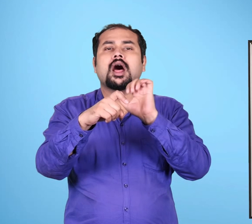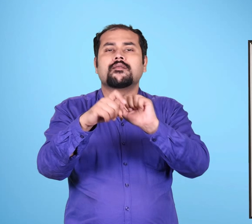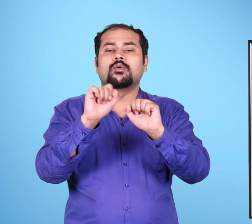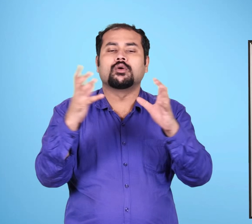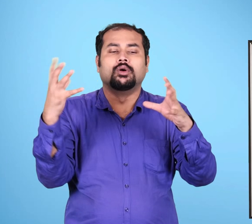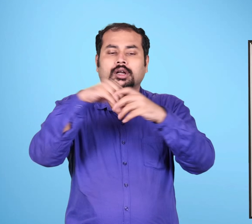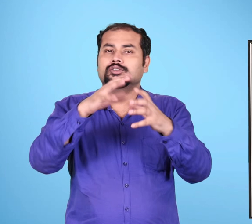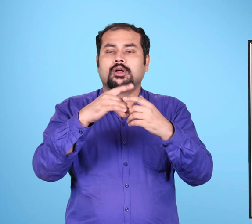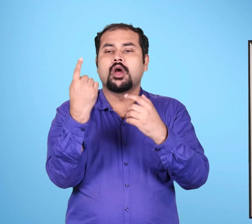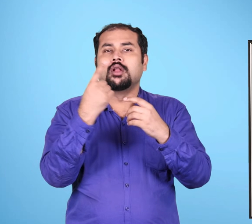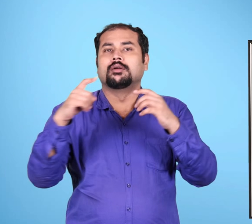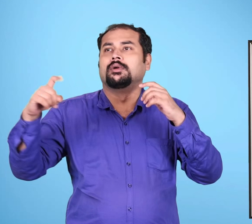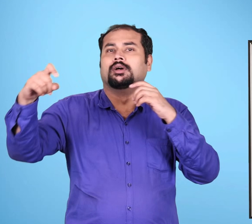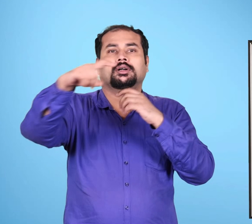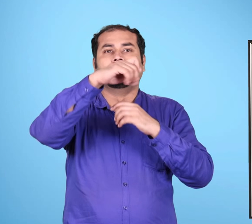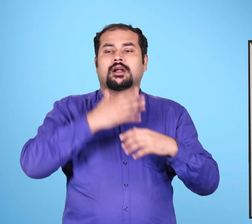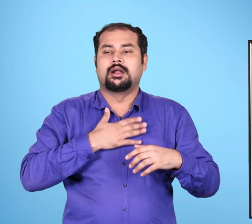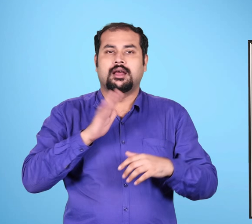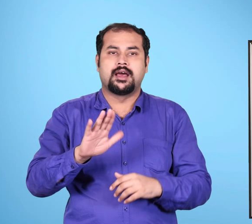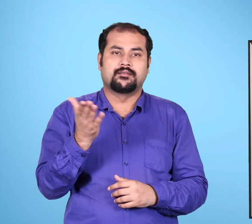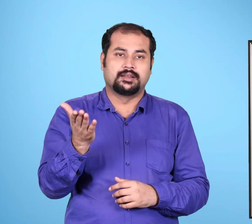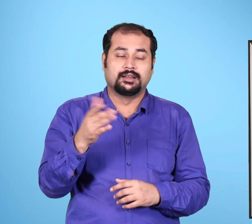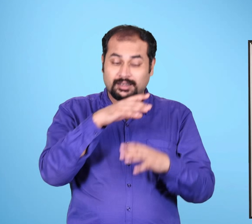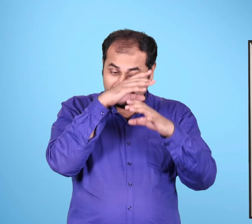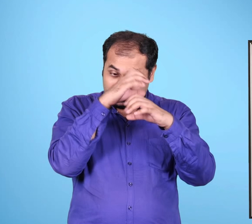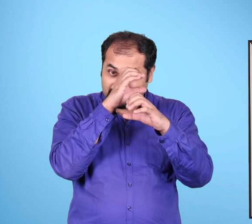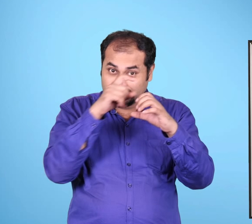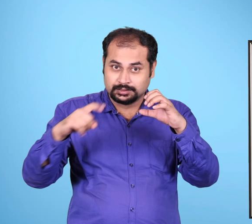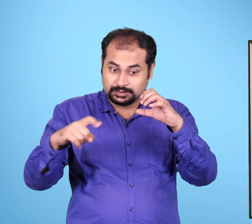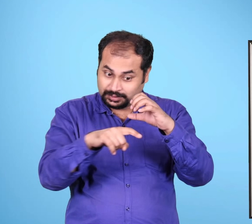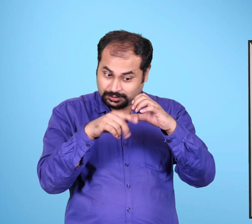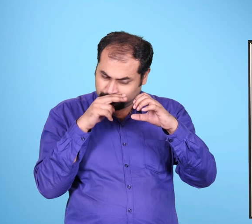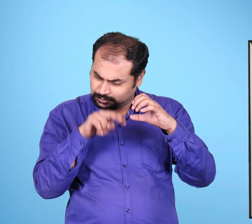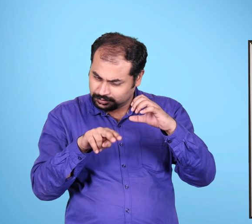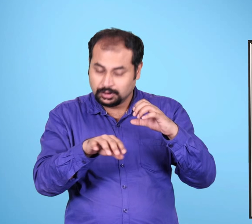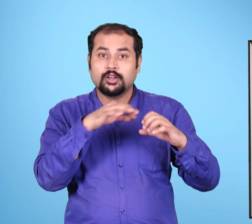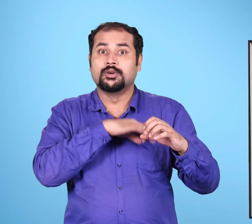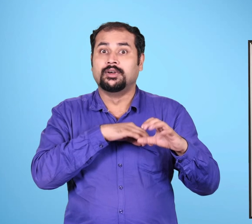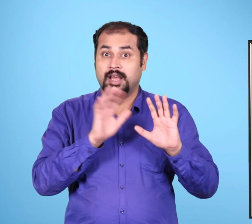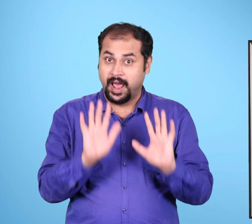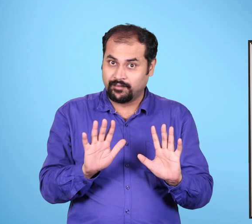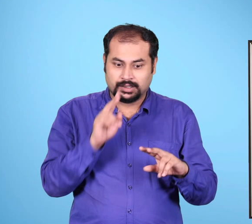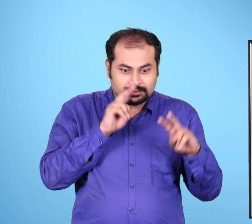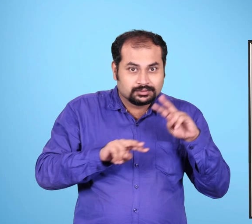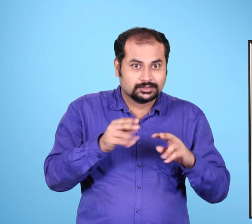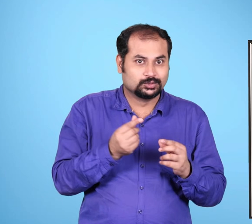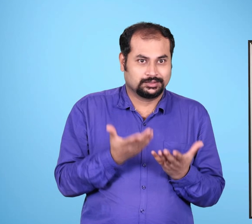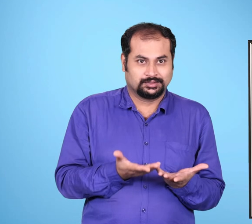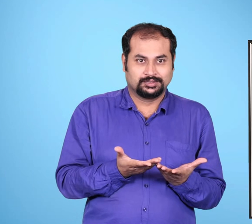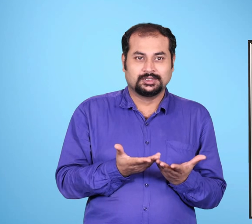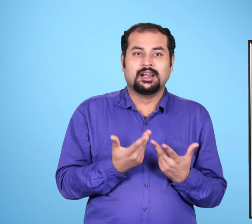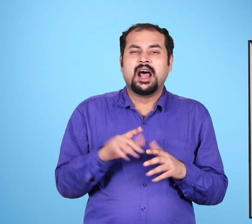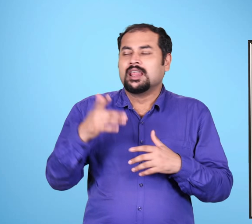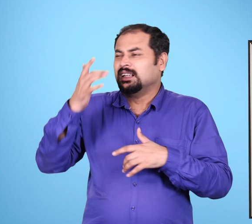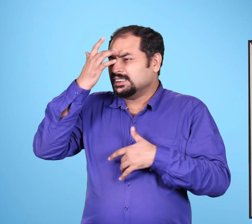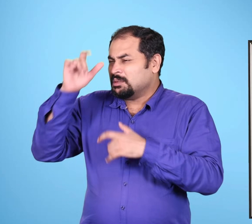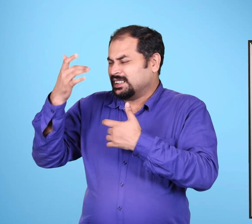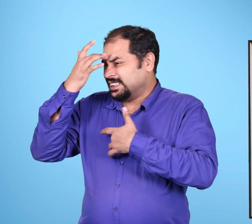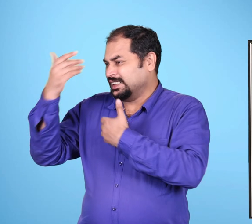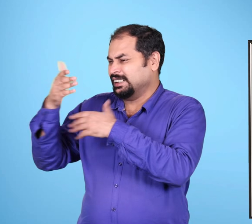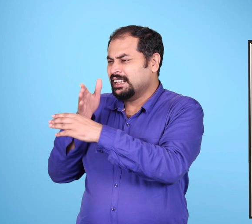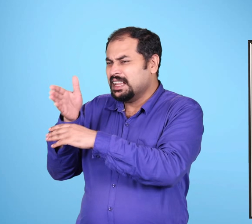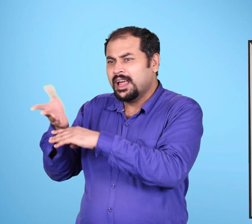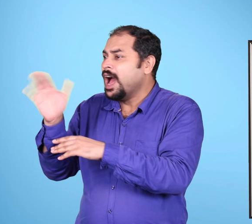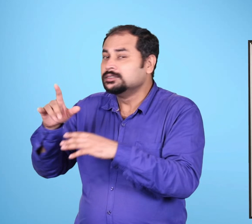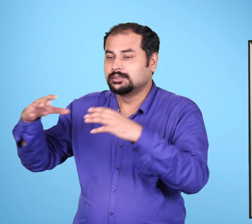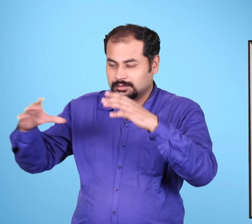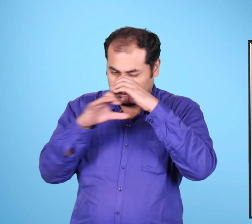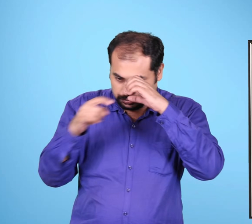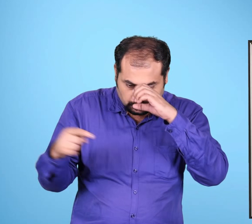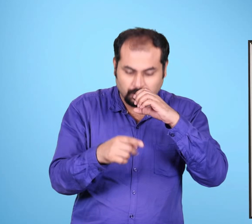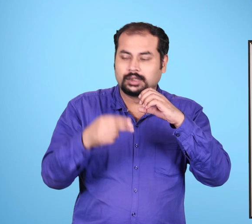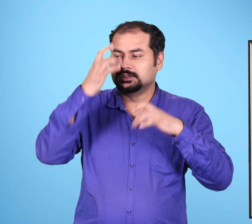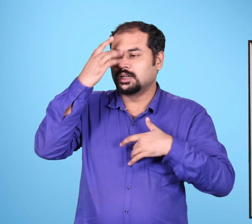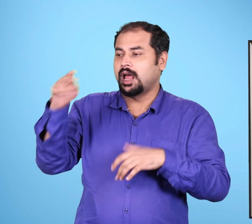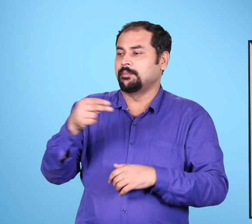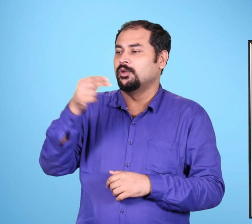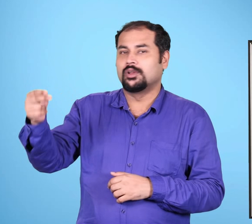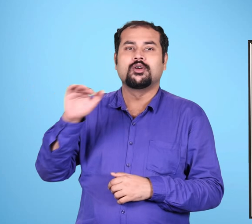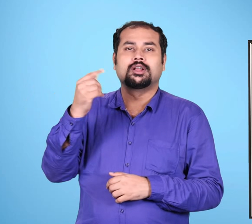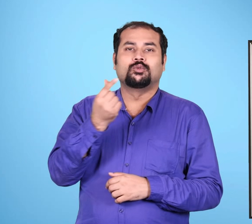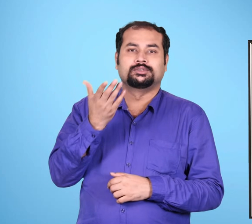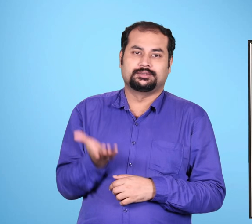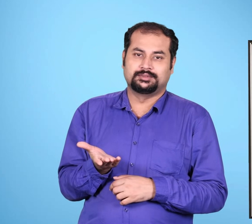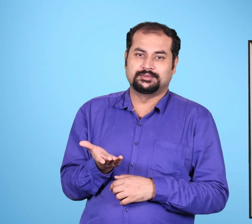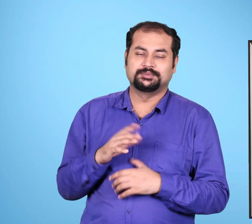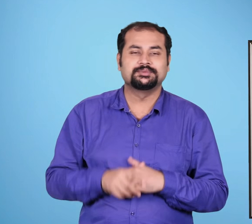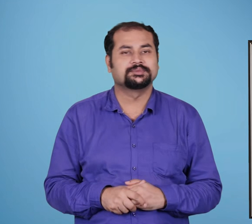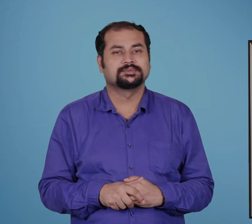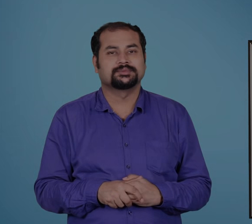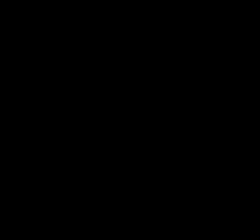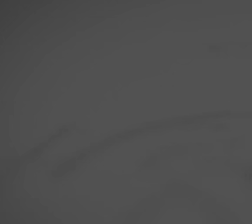but some cause diseases.